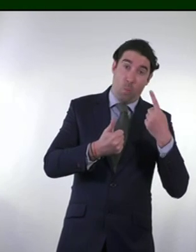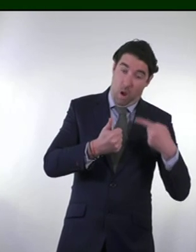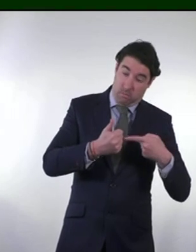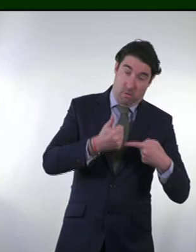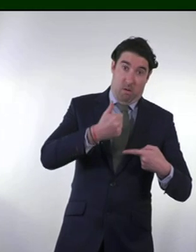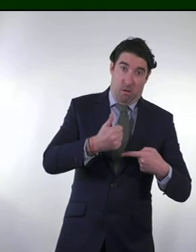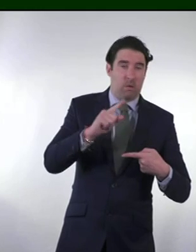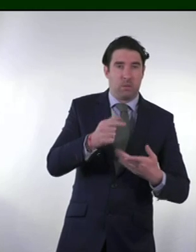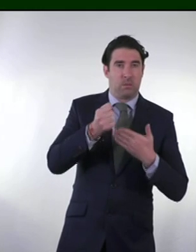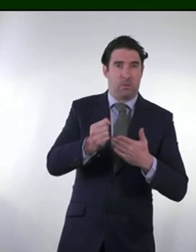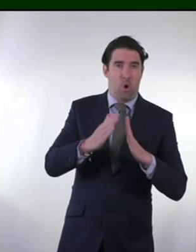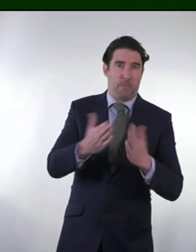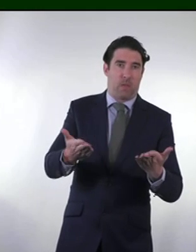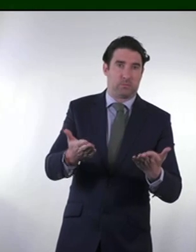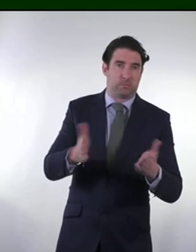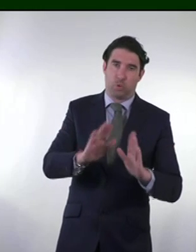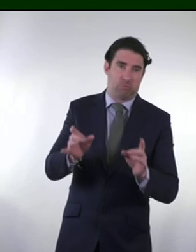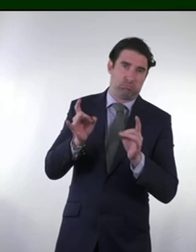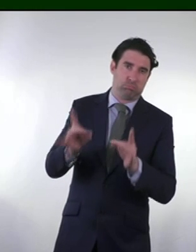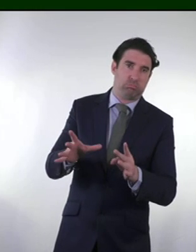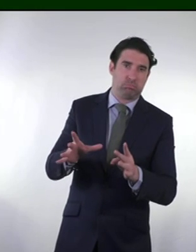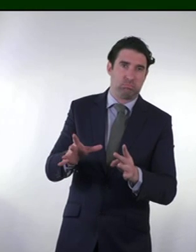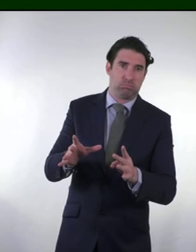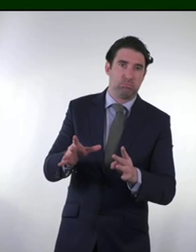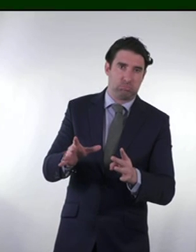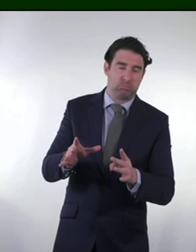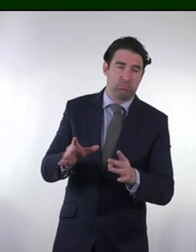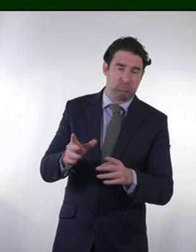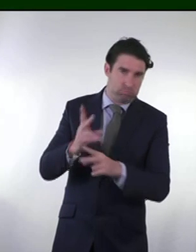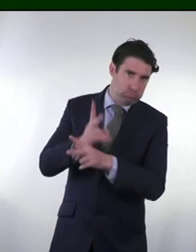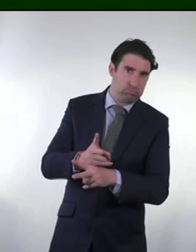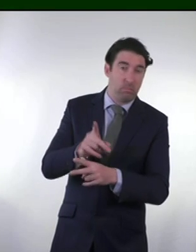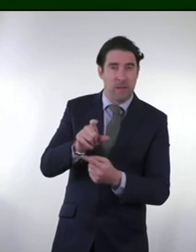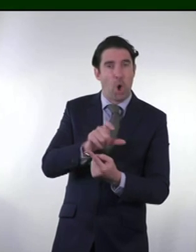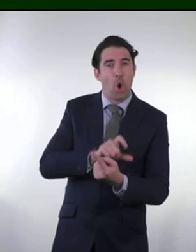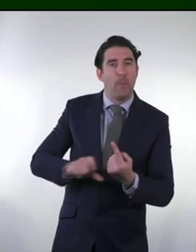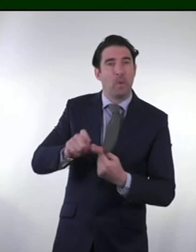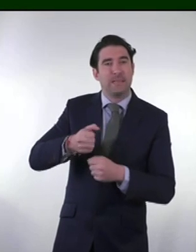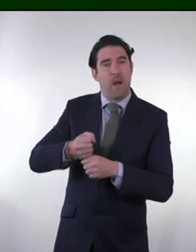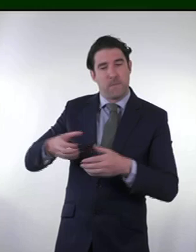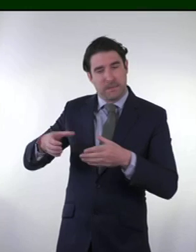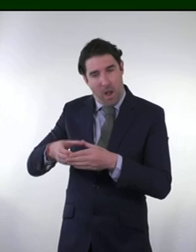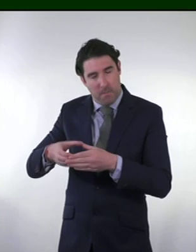That was a great effort by the Ministry of Housing, Communities and Local Government and the charities, working together.